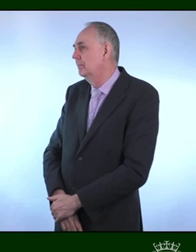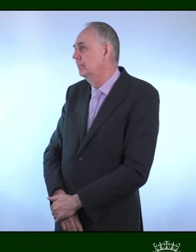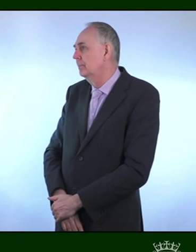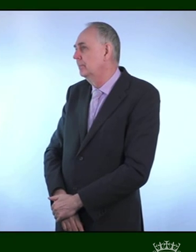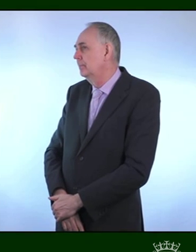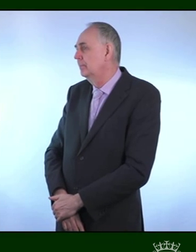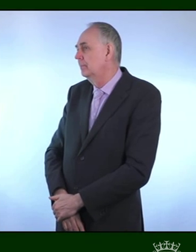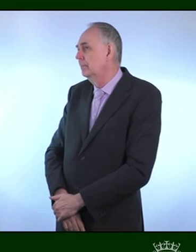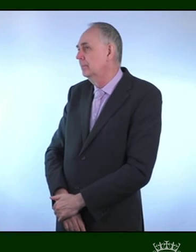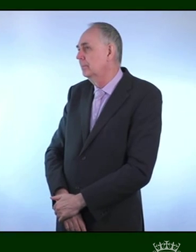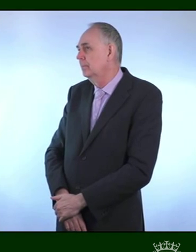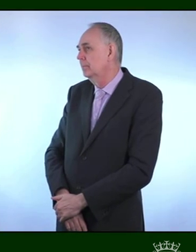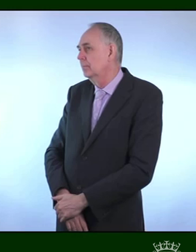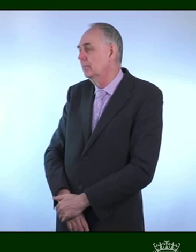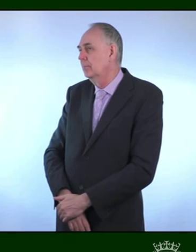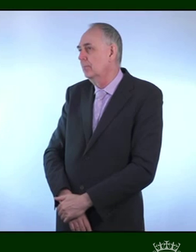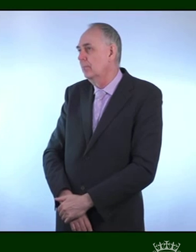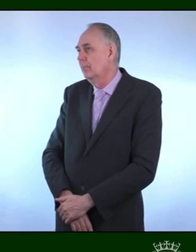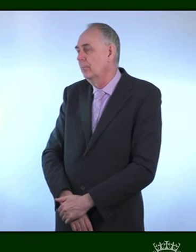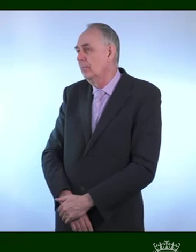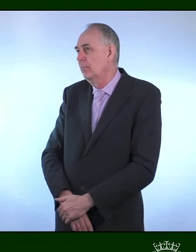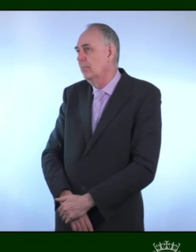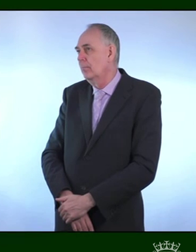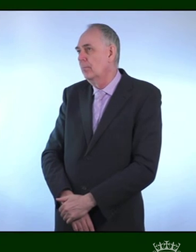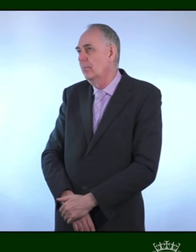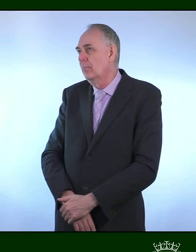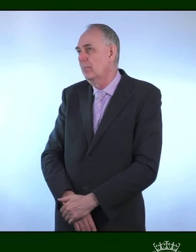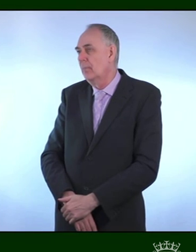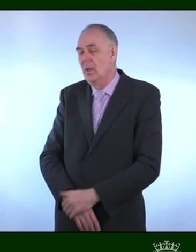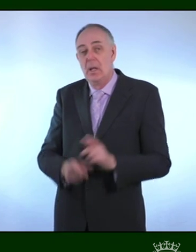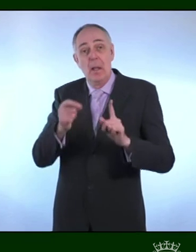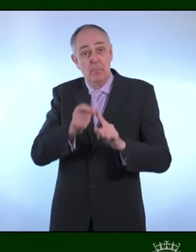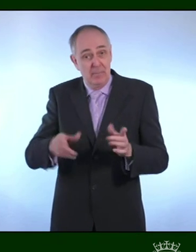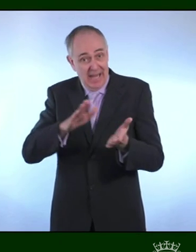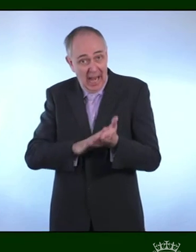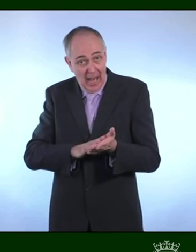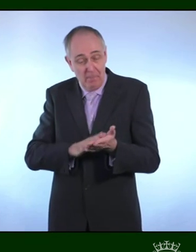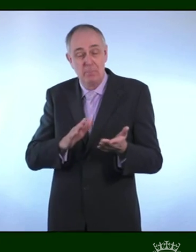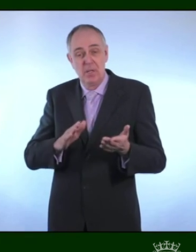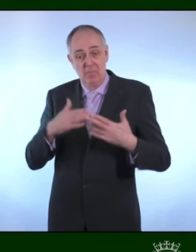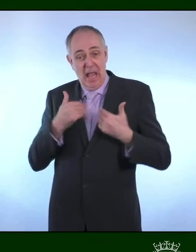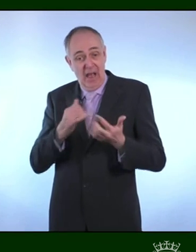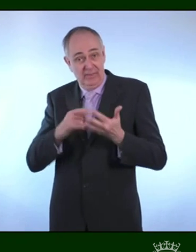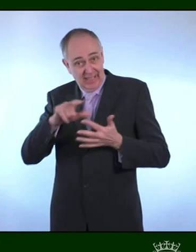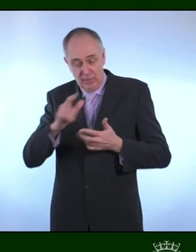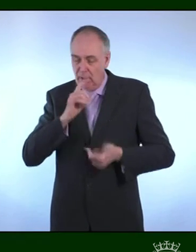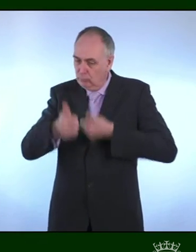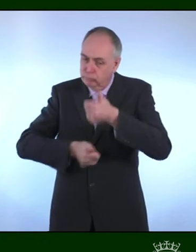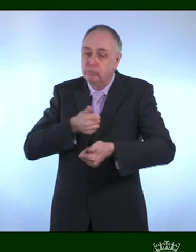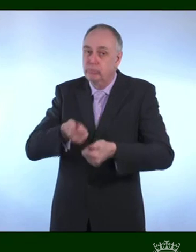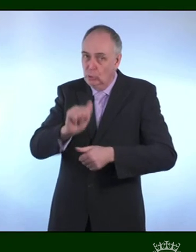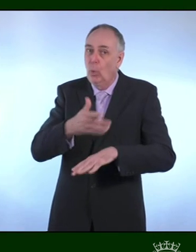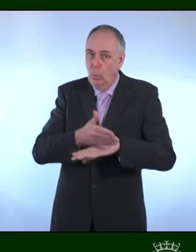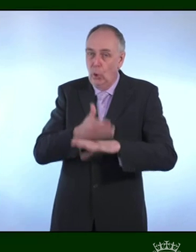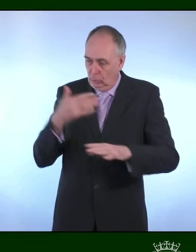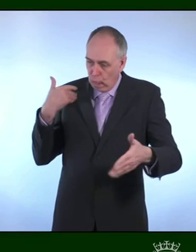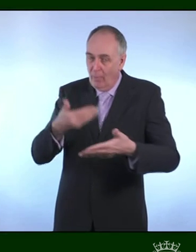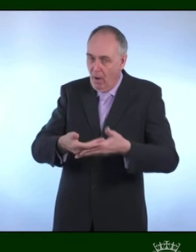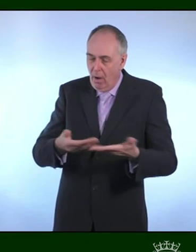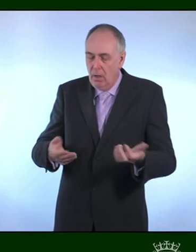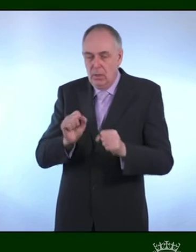May I put on record the gratitude of my constituency for the leadership shown by the Prime Minister and the Health Secretary during this very difficult time for the whole country?